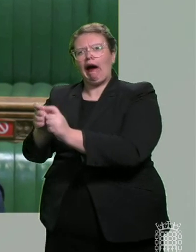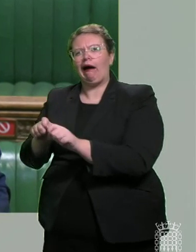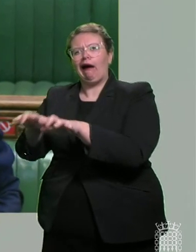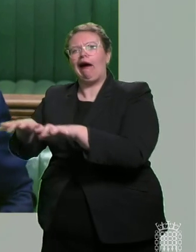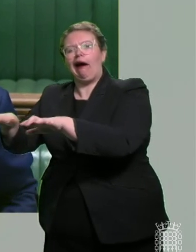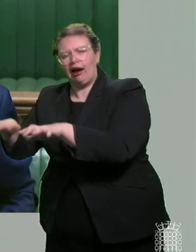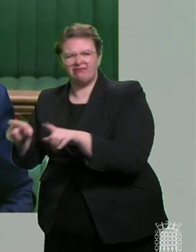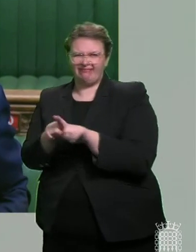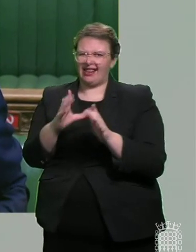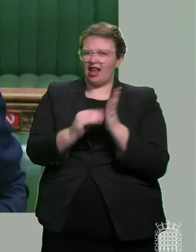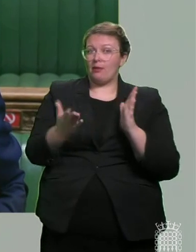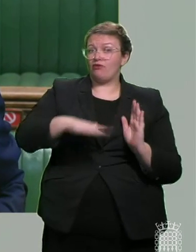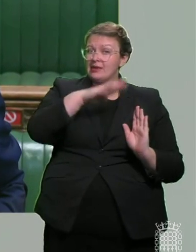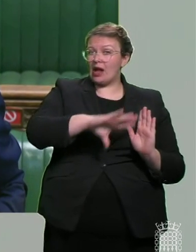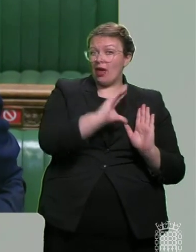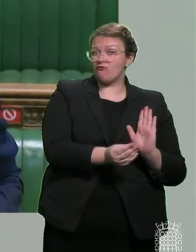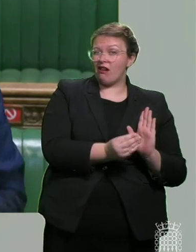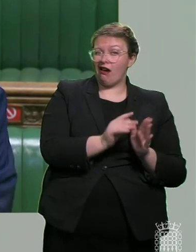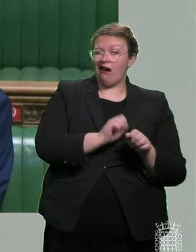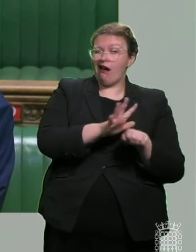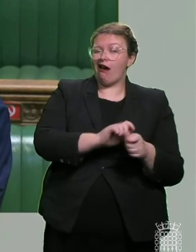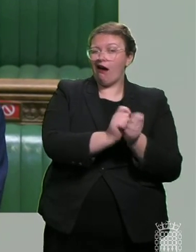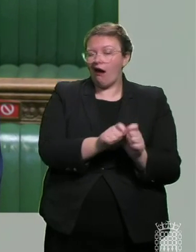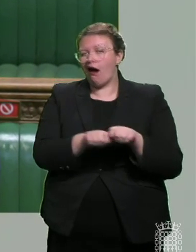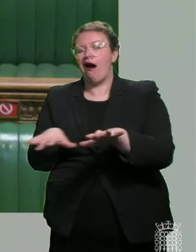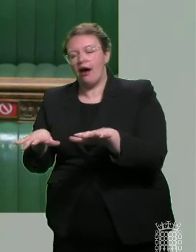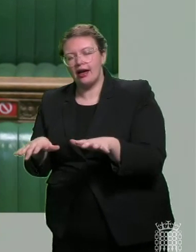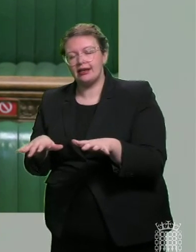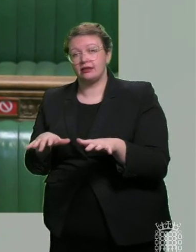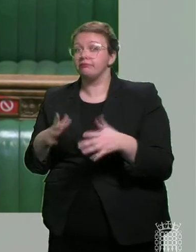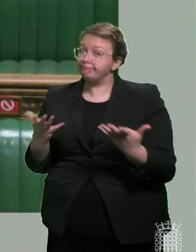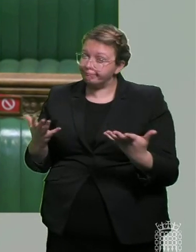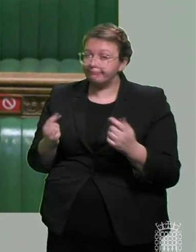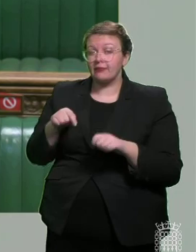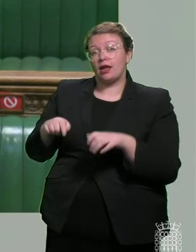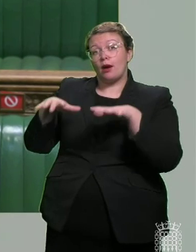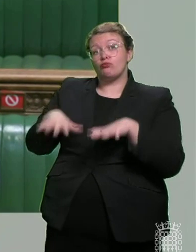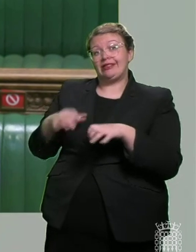On that issue, the Government’s own scientists in the Scientific Advisory Group for Emergencies said two weeks ago that